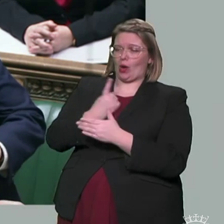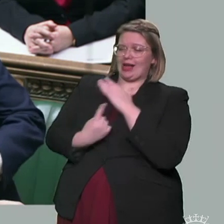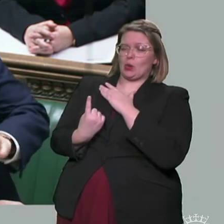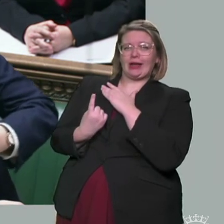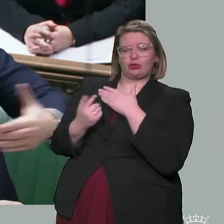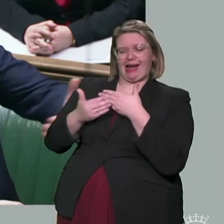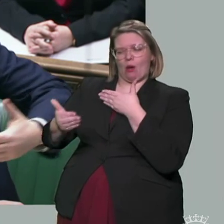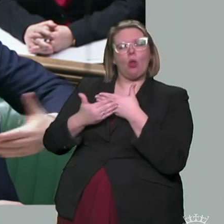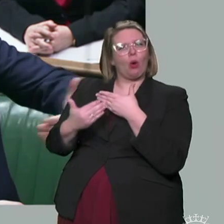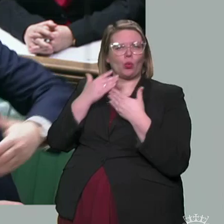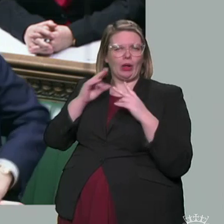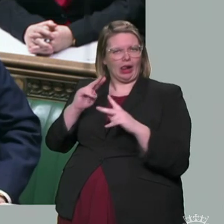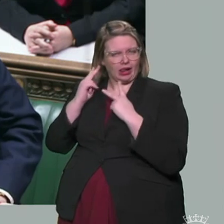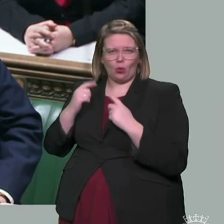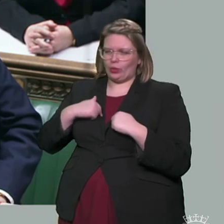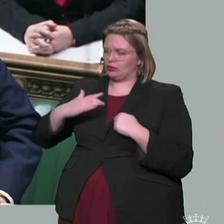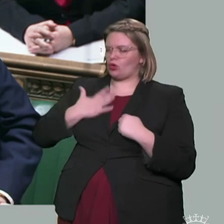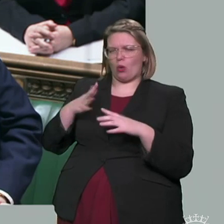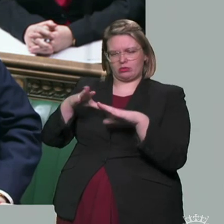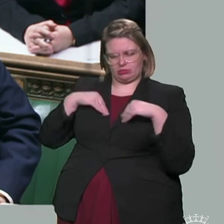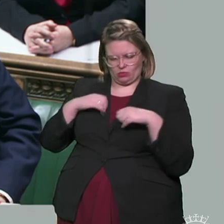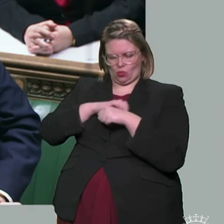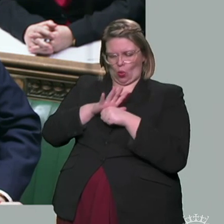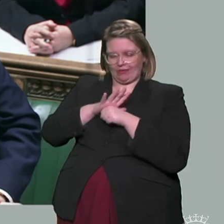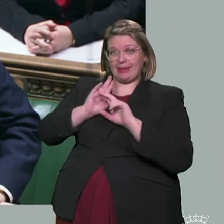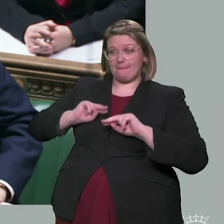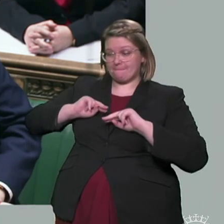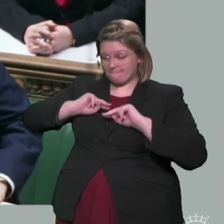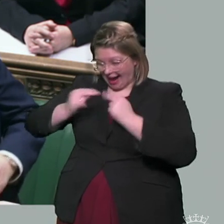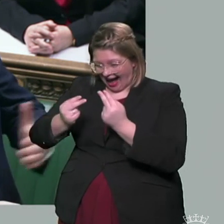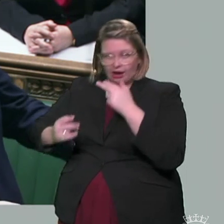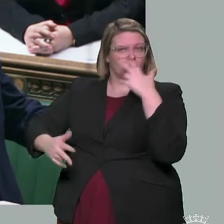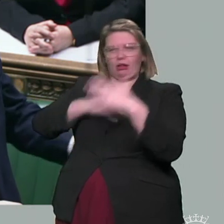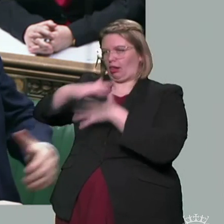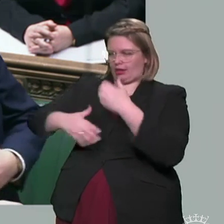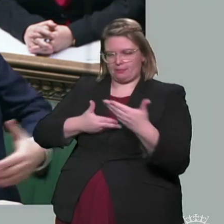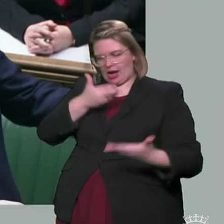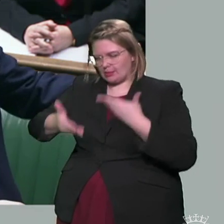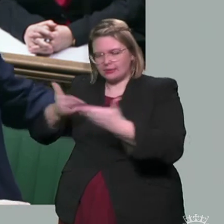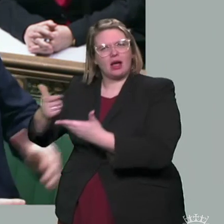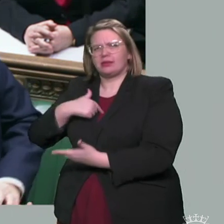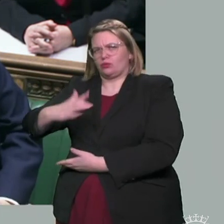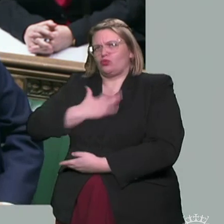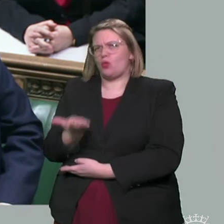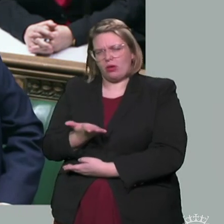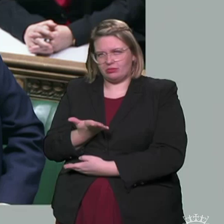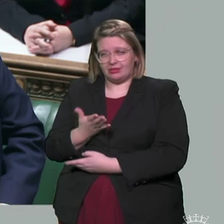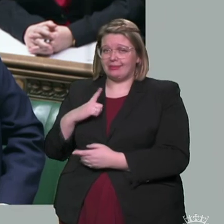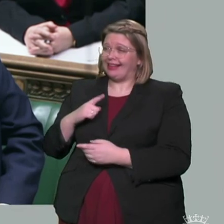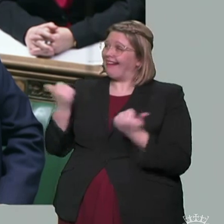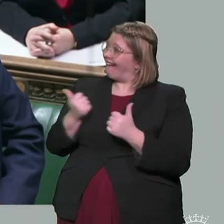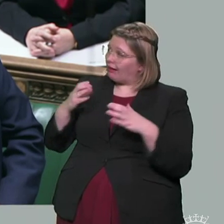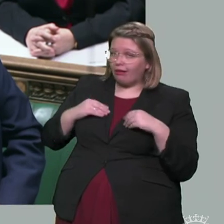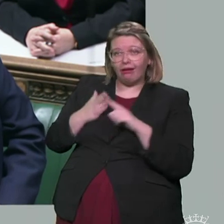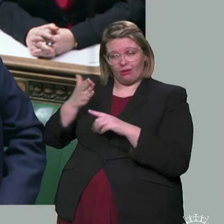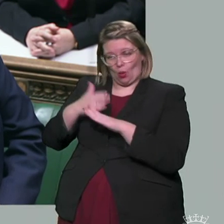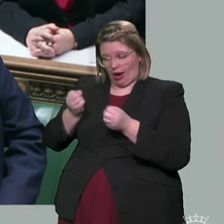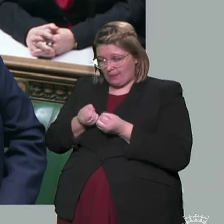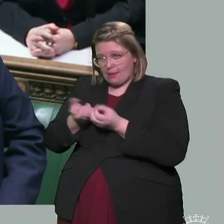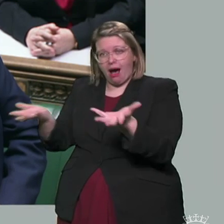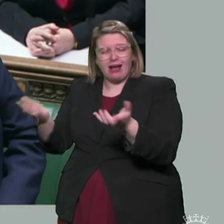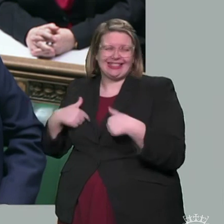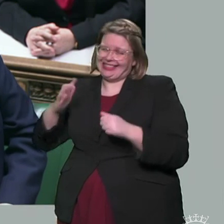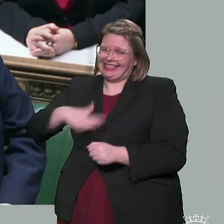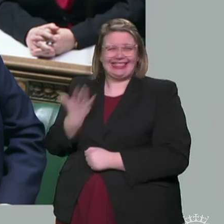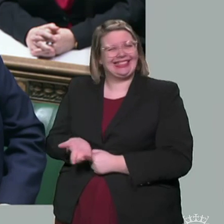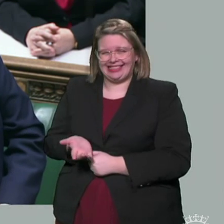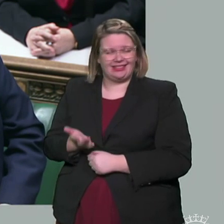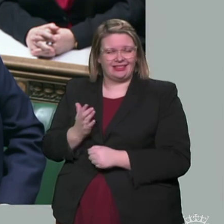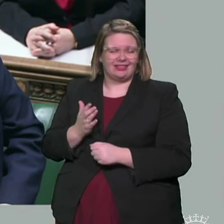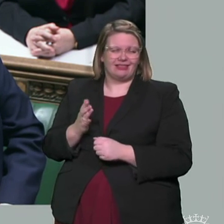We do not want to release people back in to society or to their workplace so soon that they just infect all their colleagues; that would not be sensible.